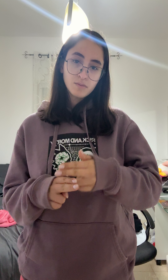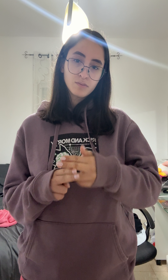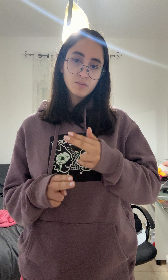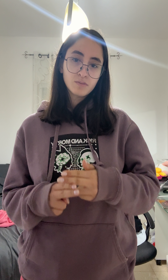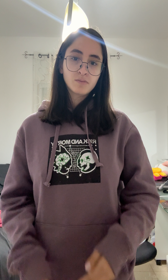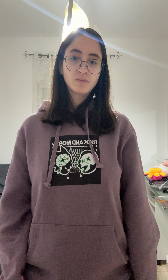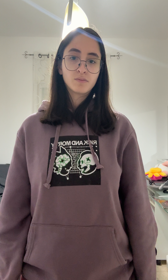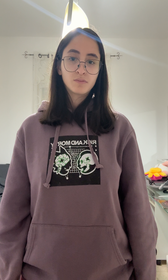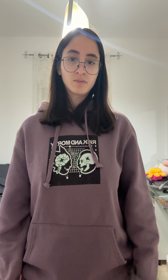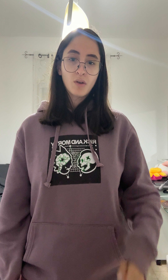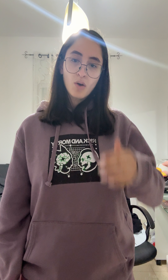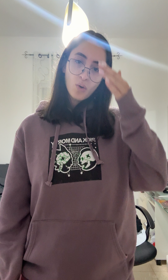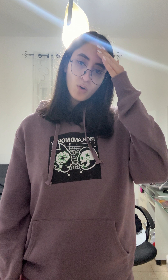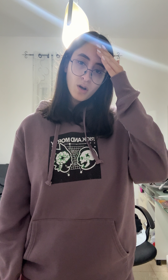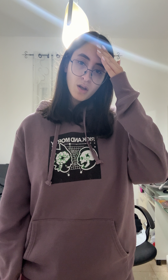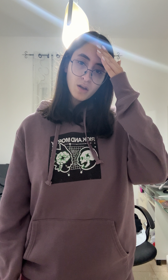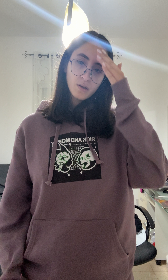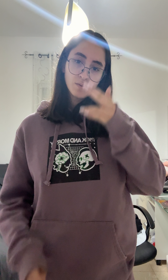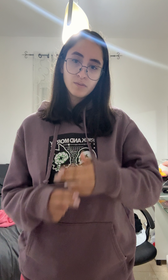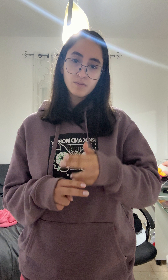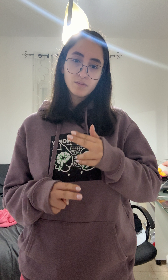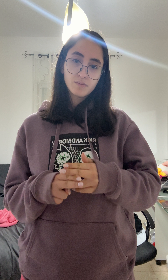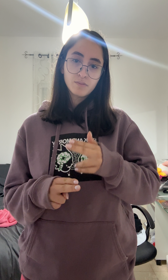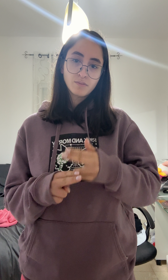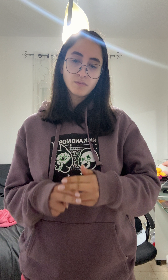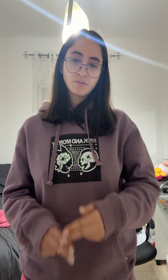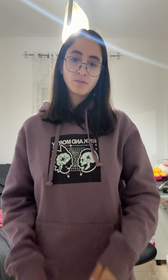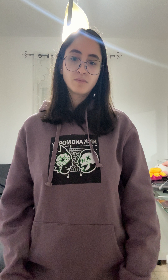חולה